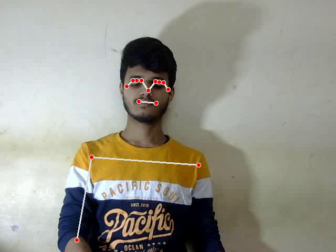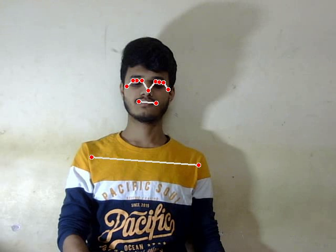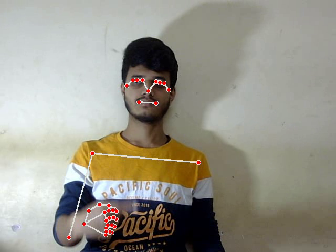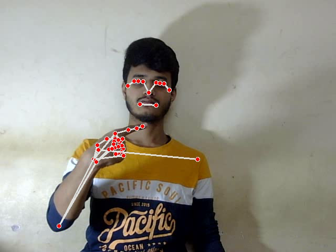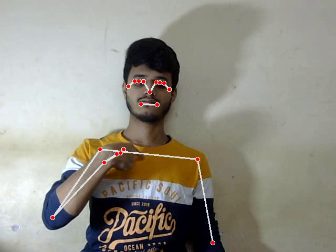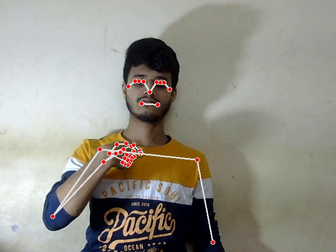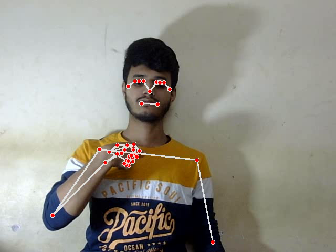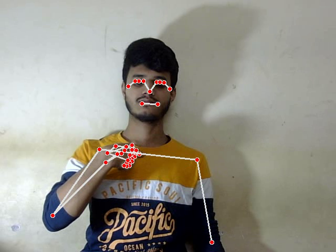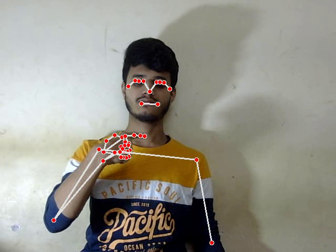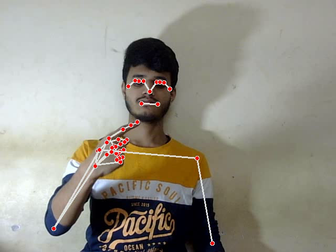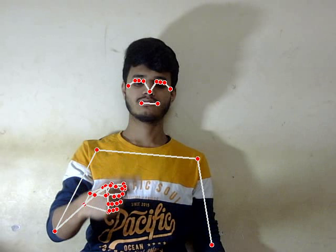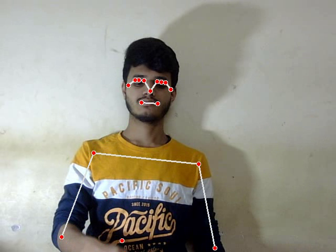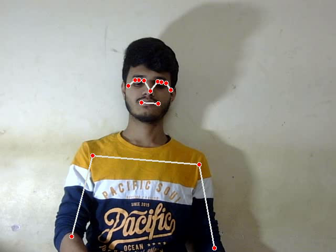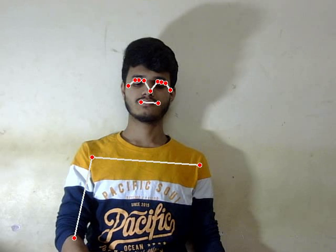I